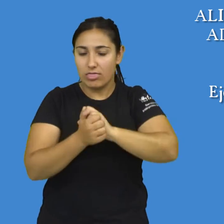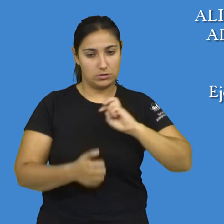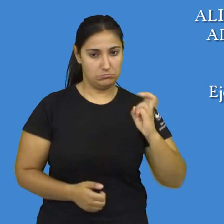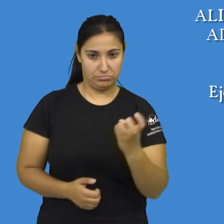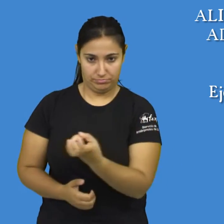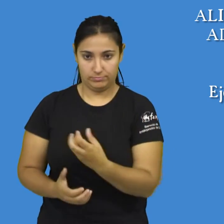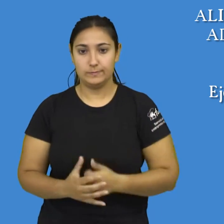etc